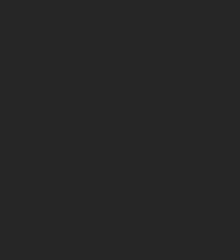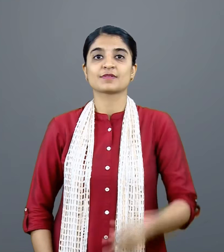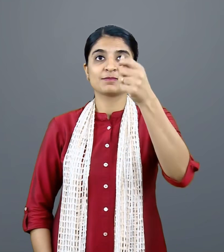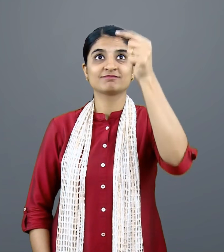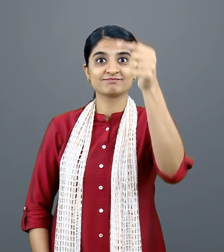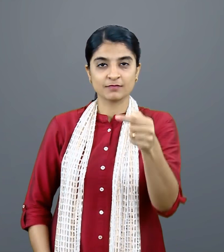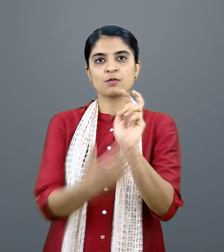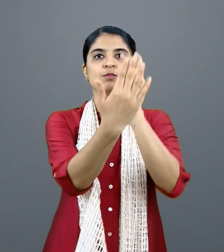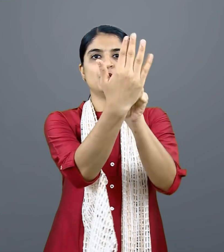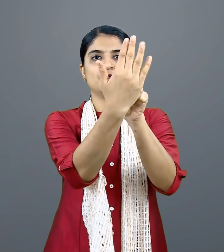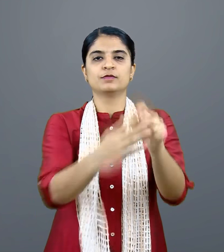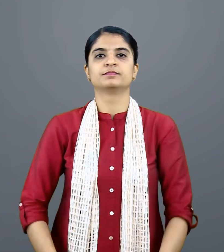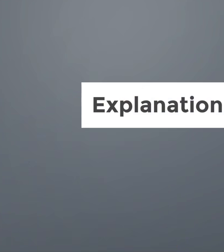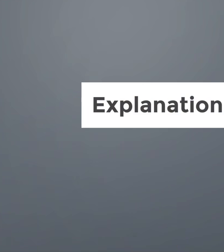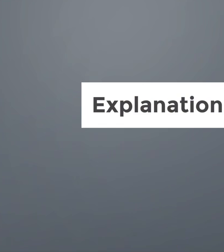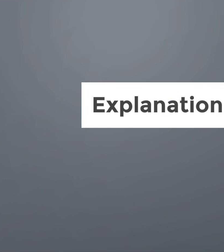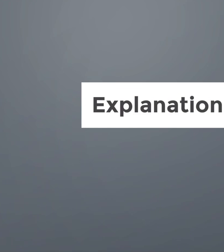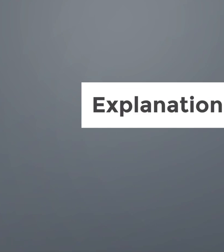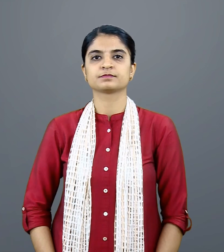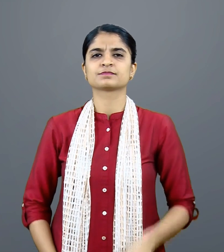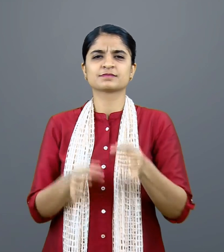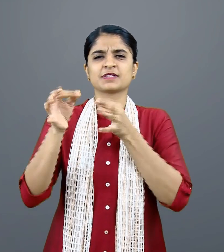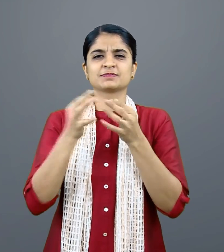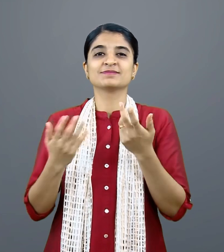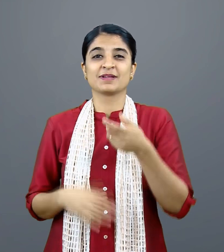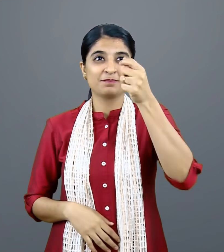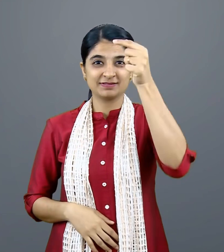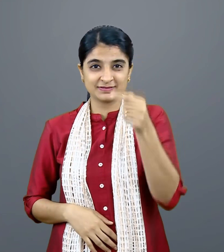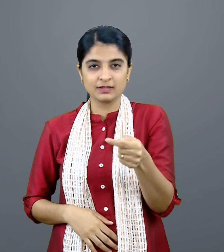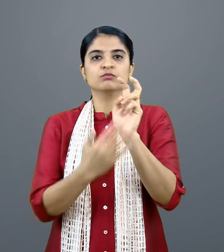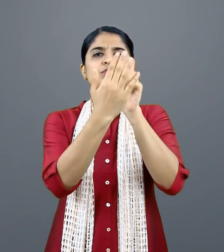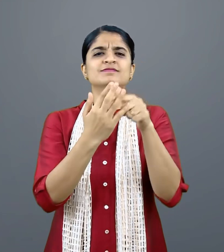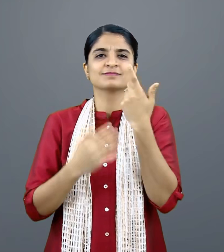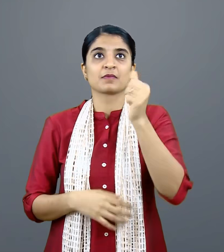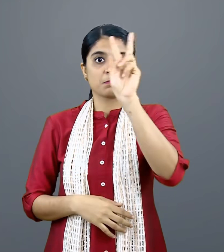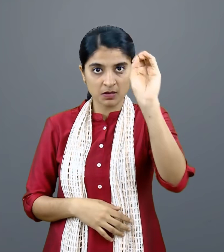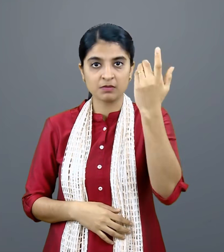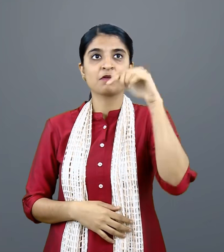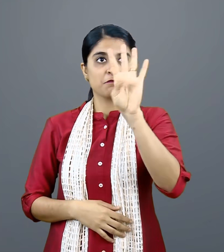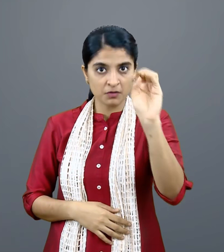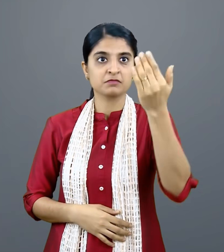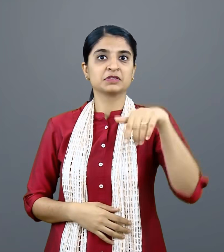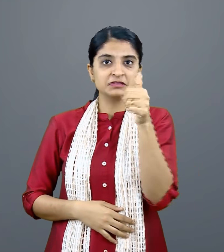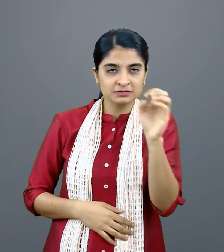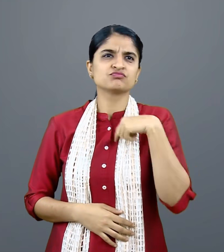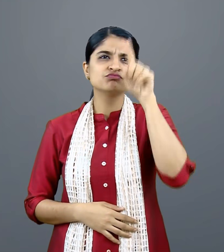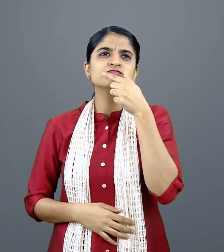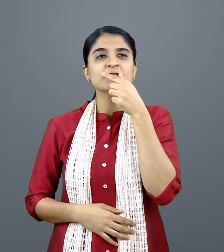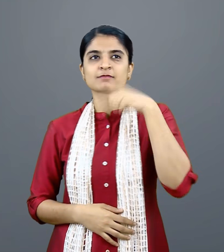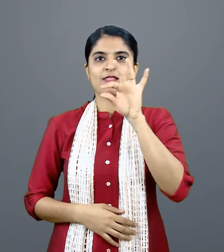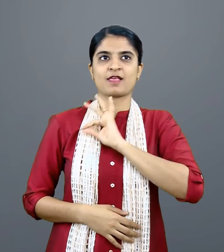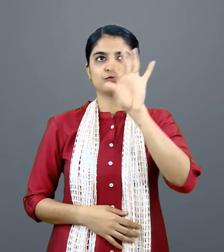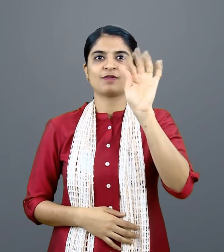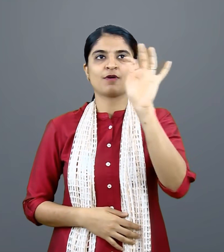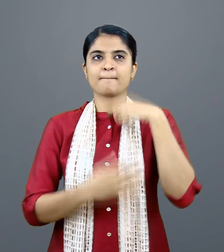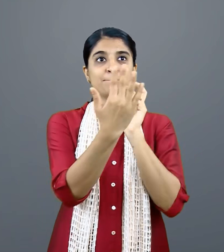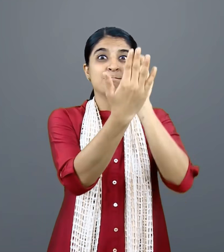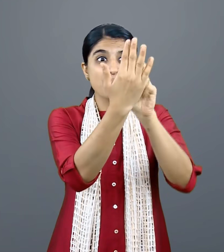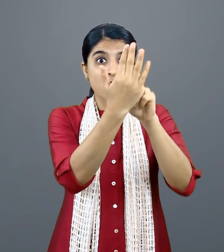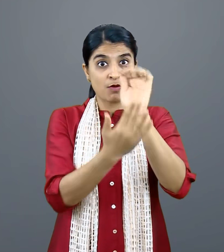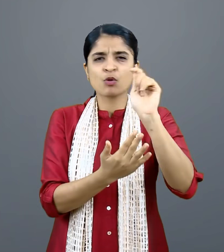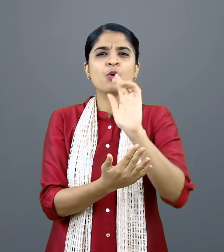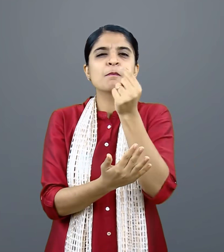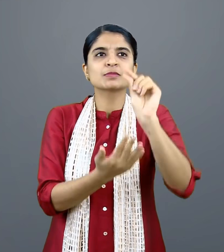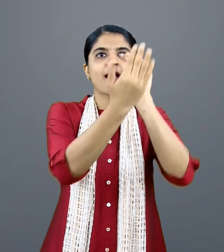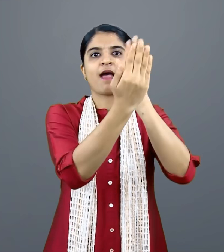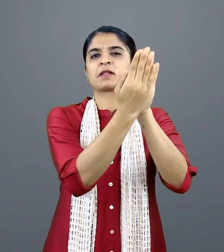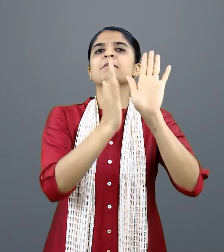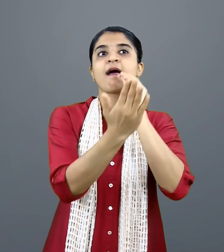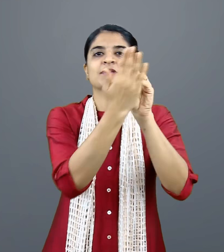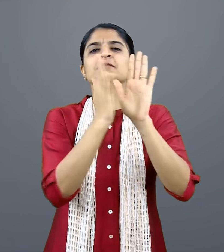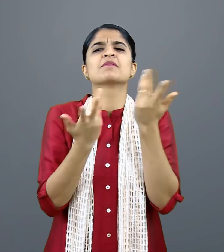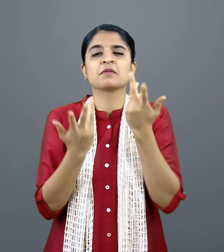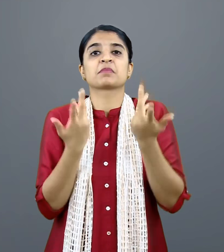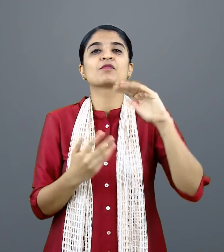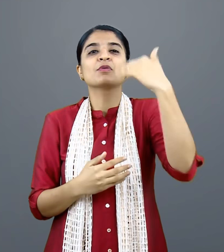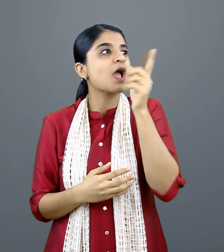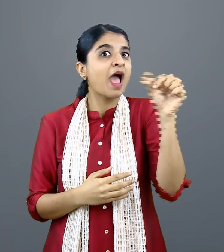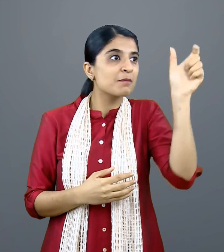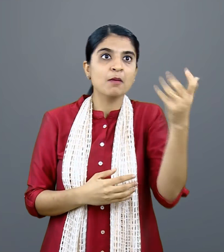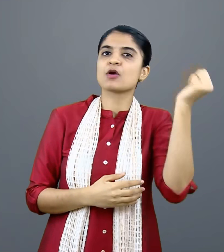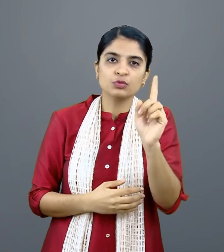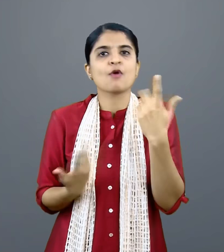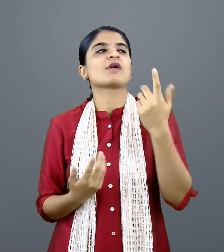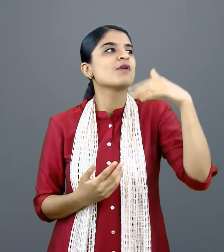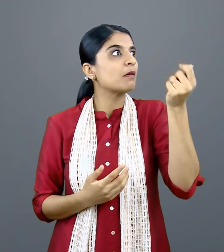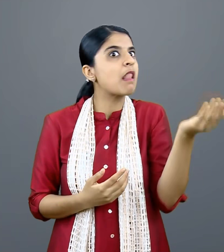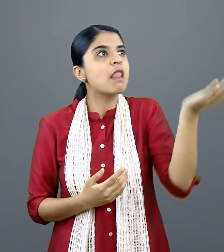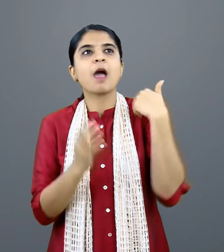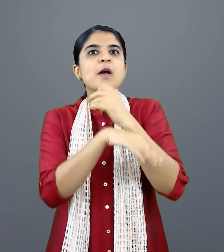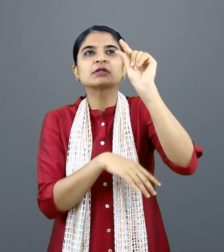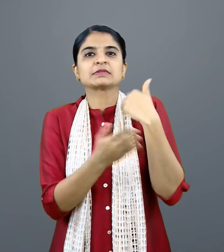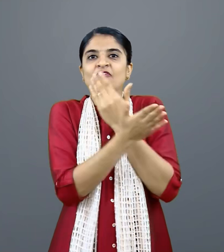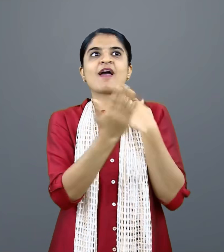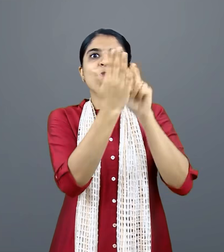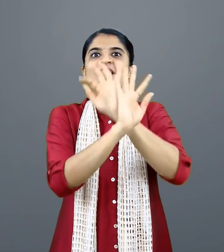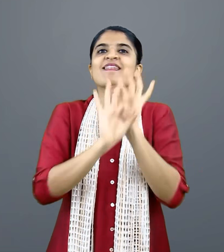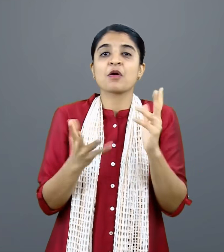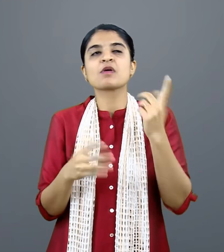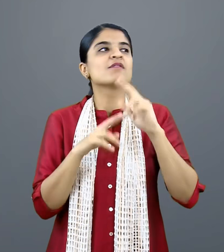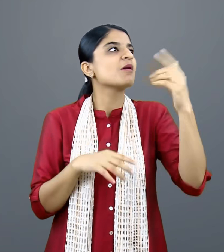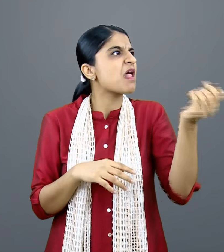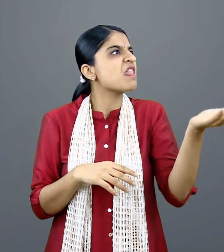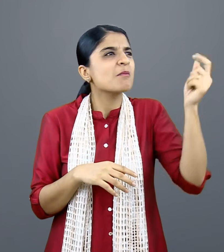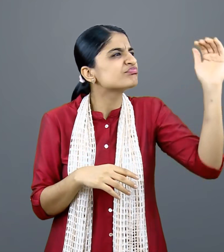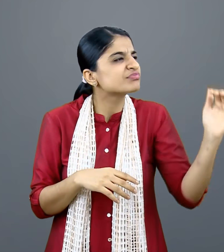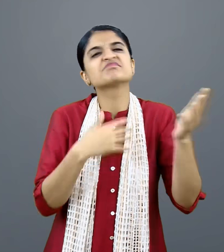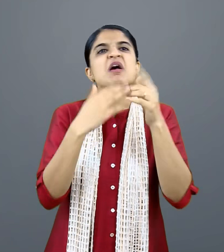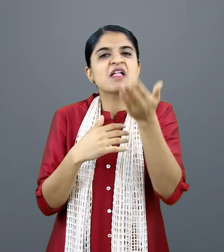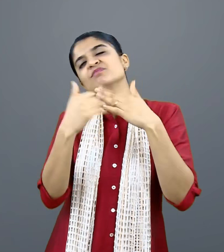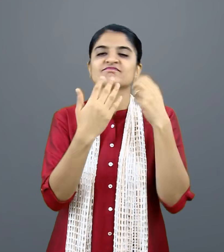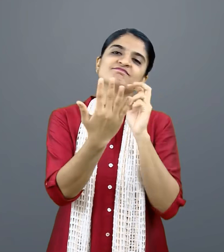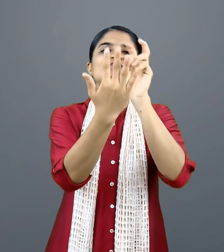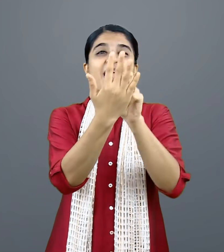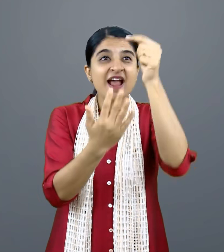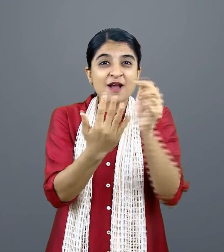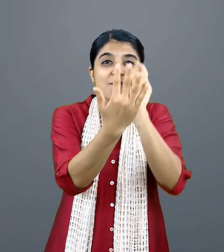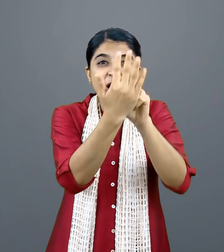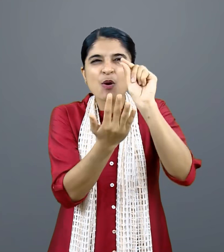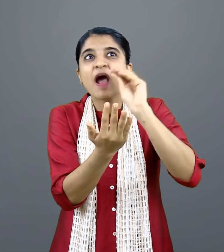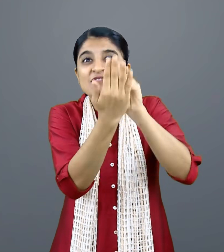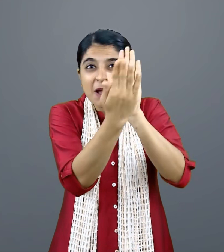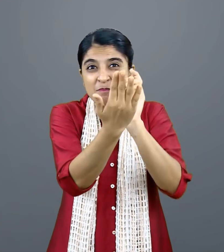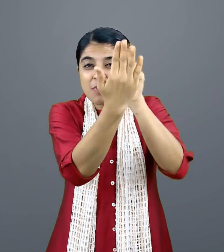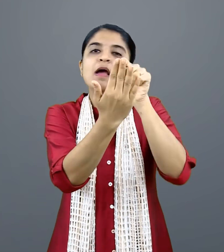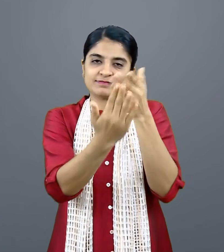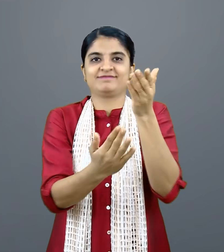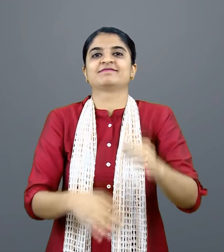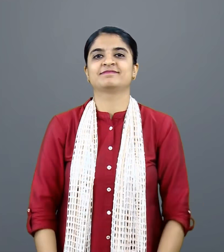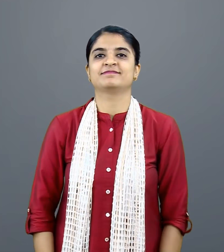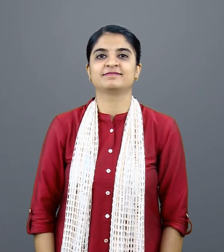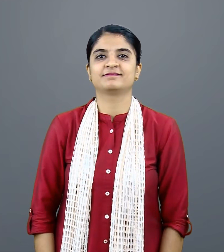Strike price